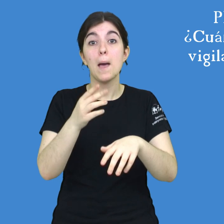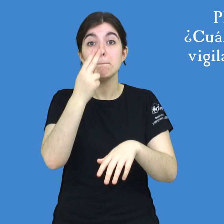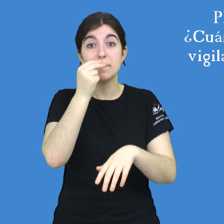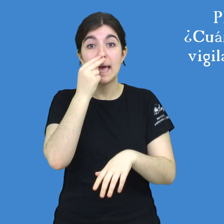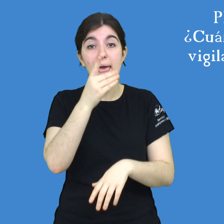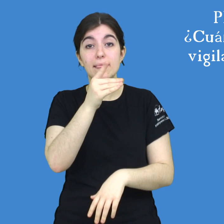pie